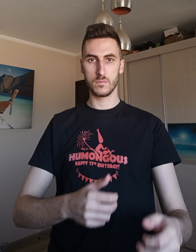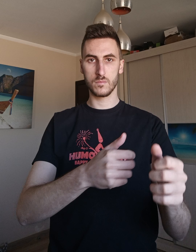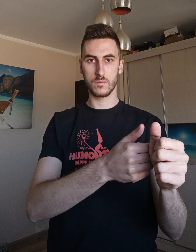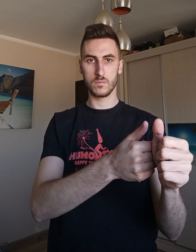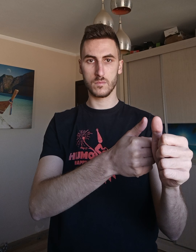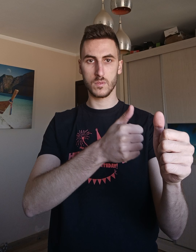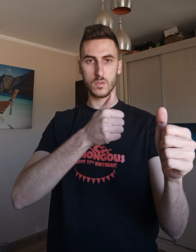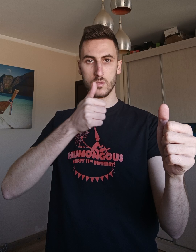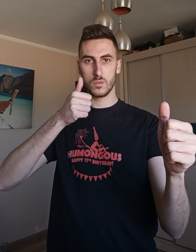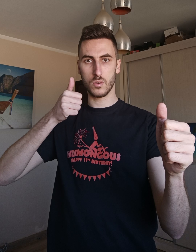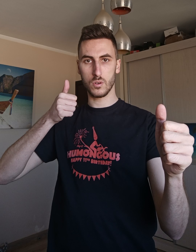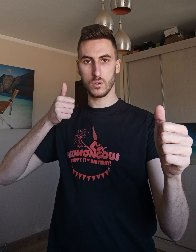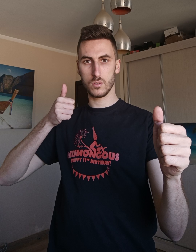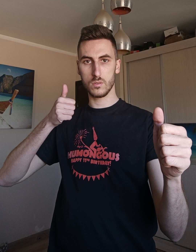תור